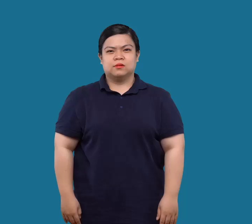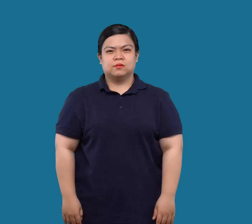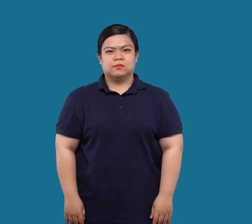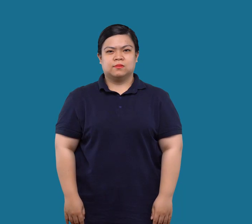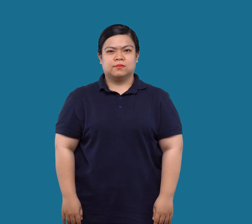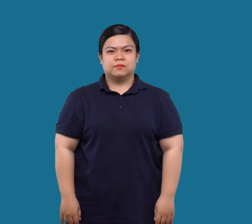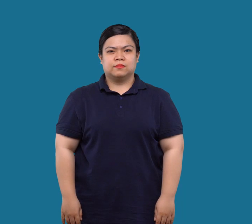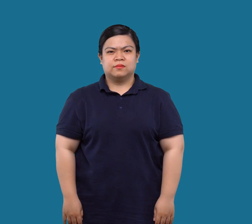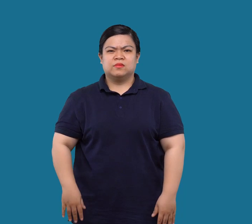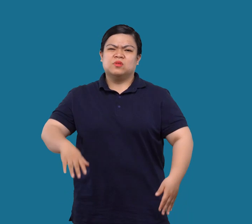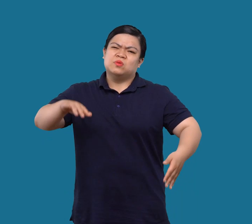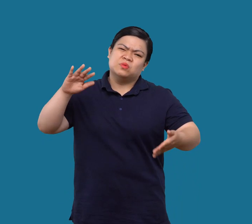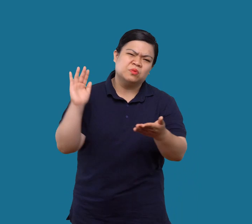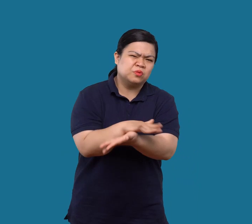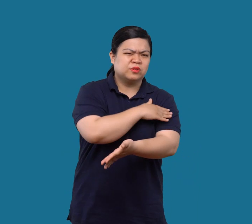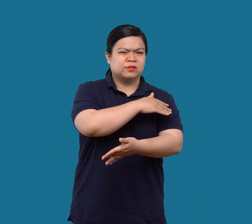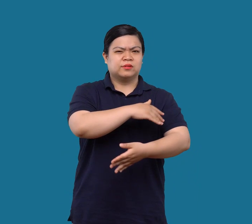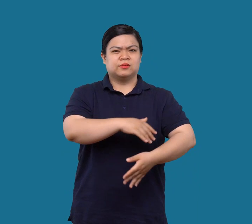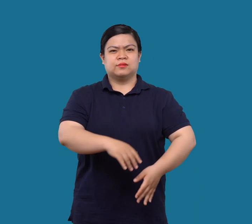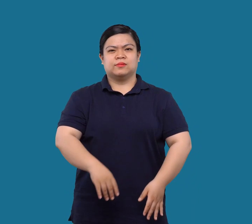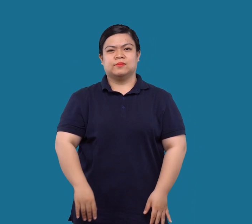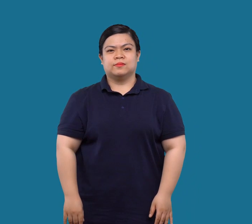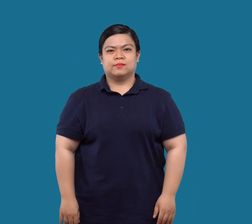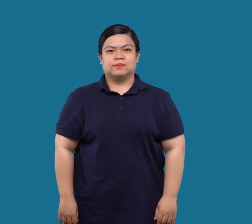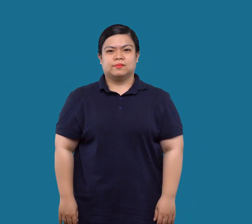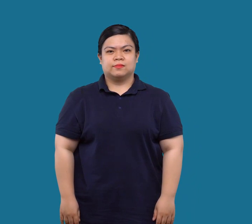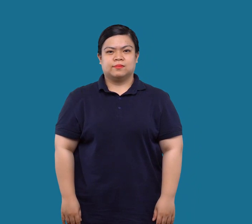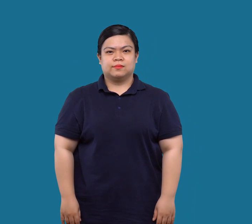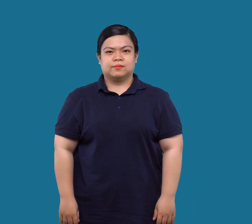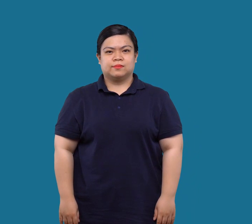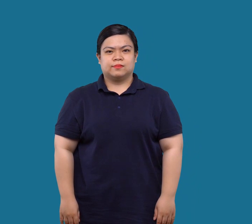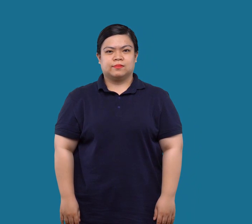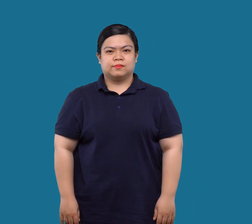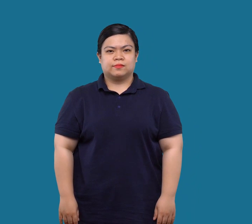tiếc